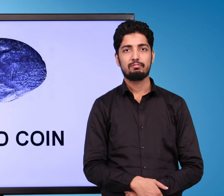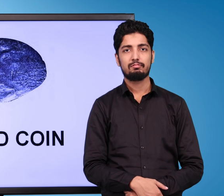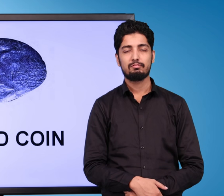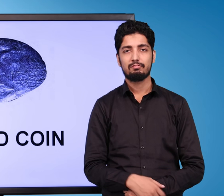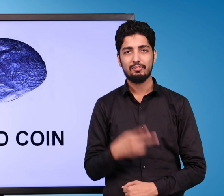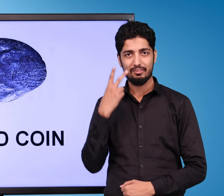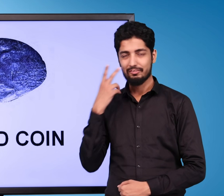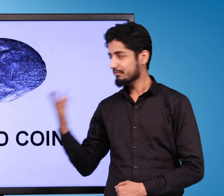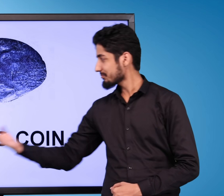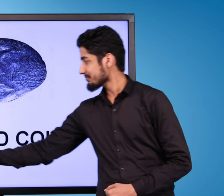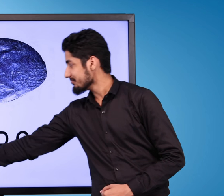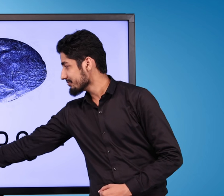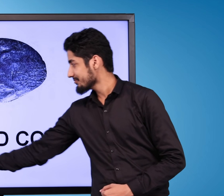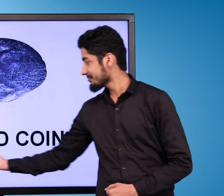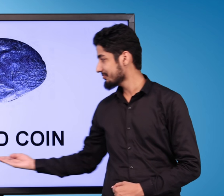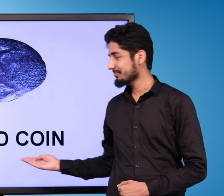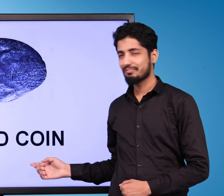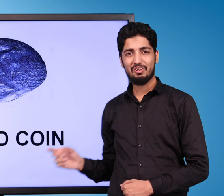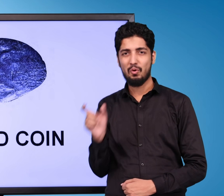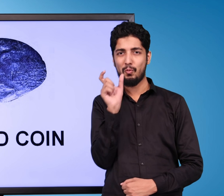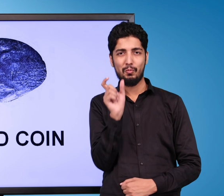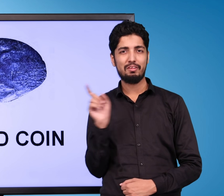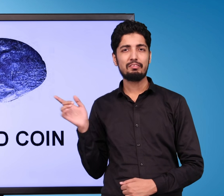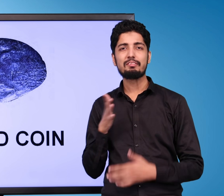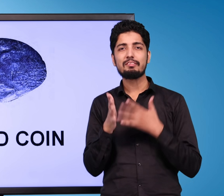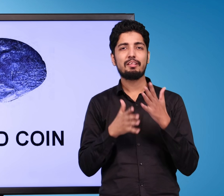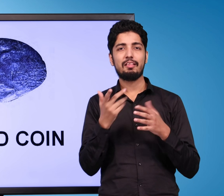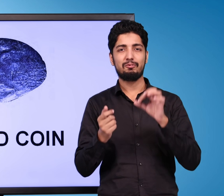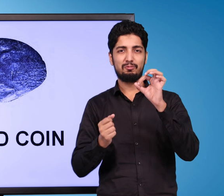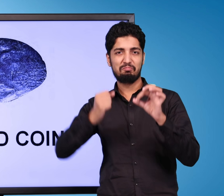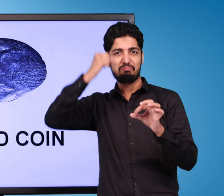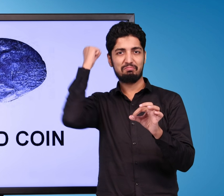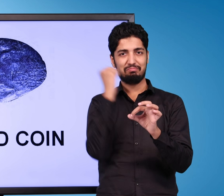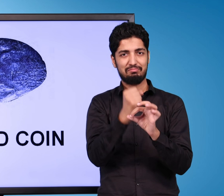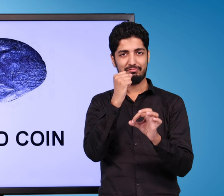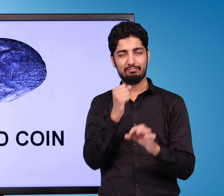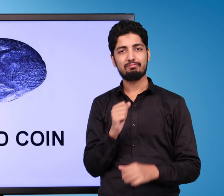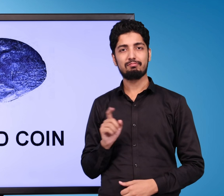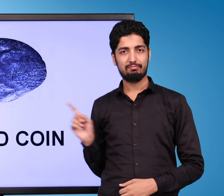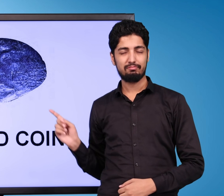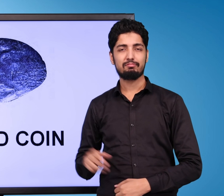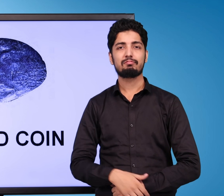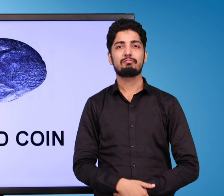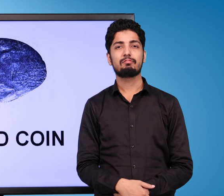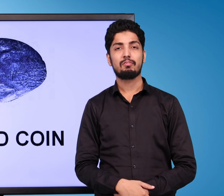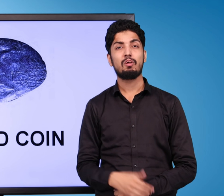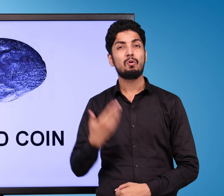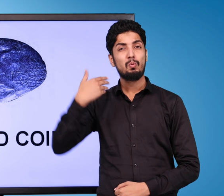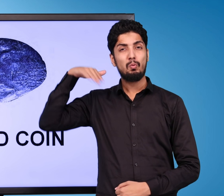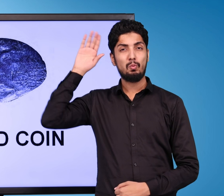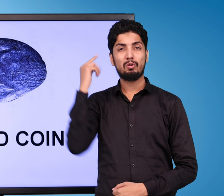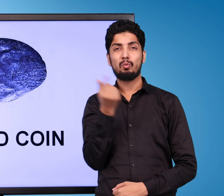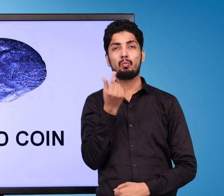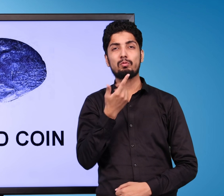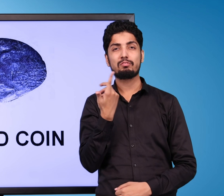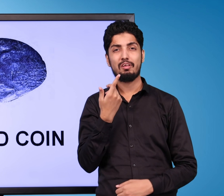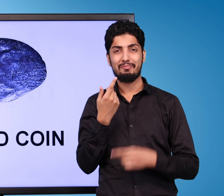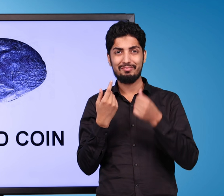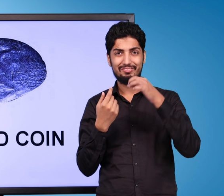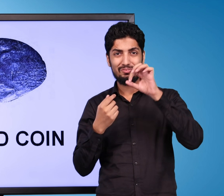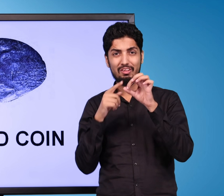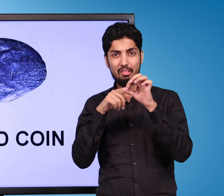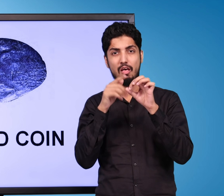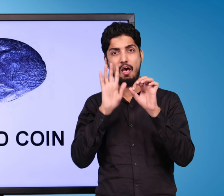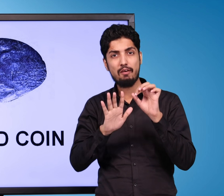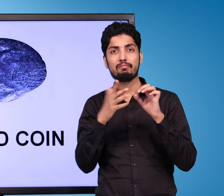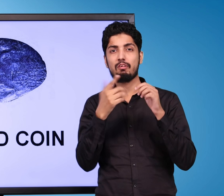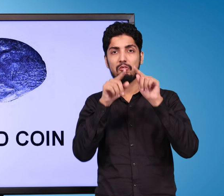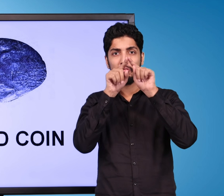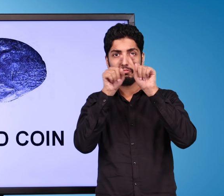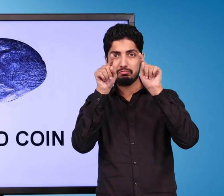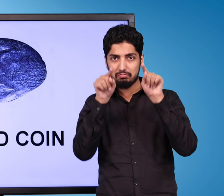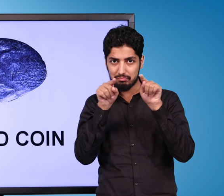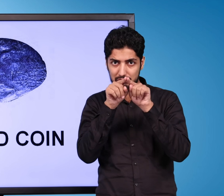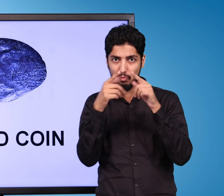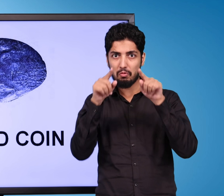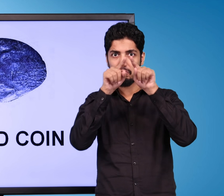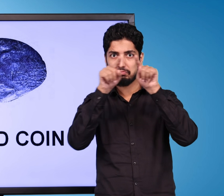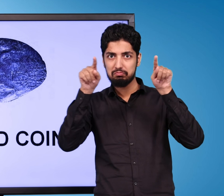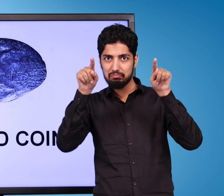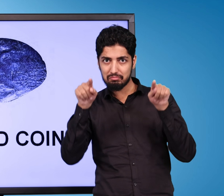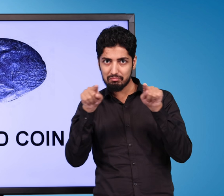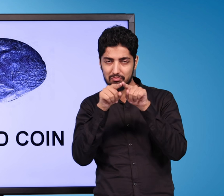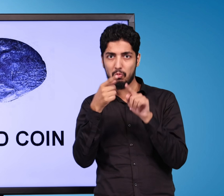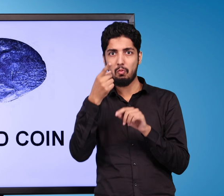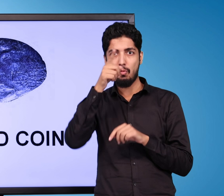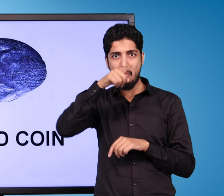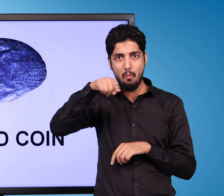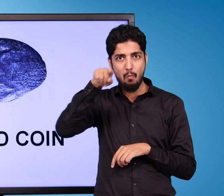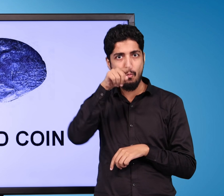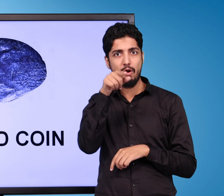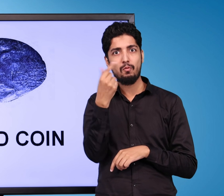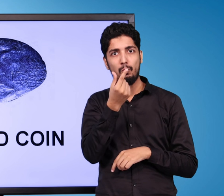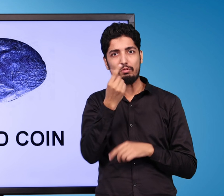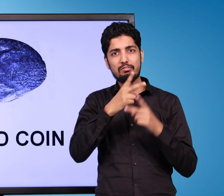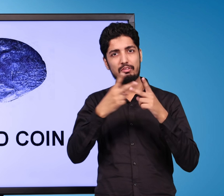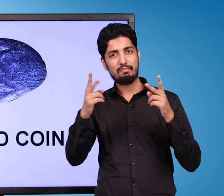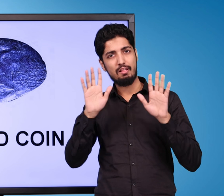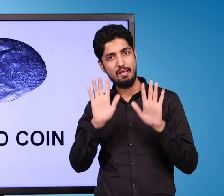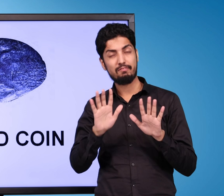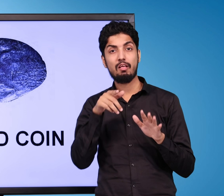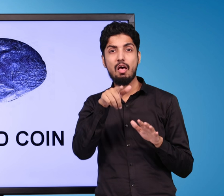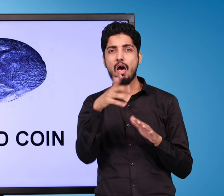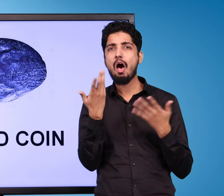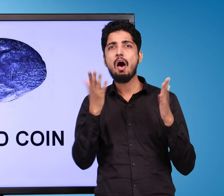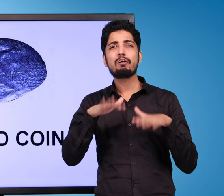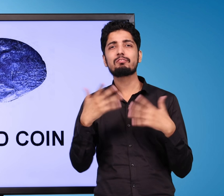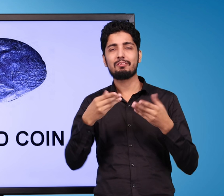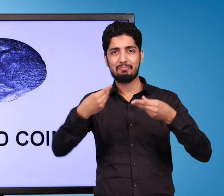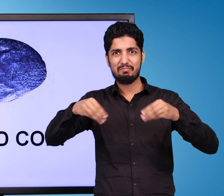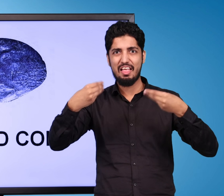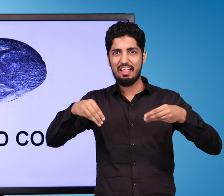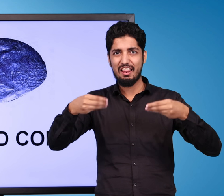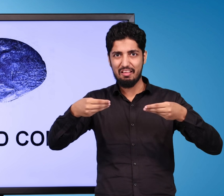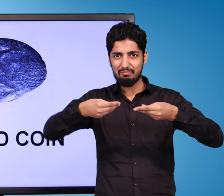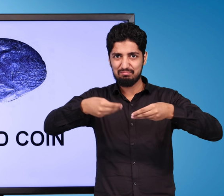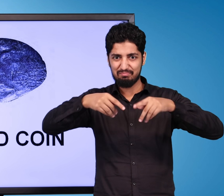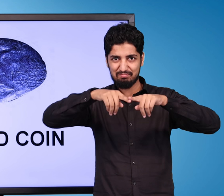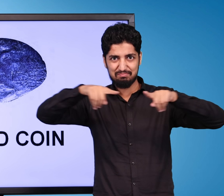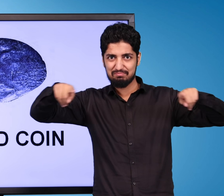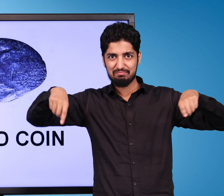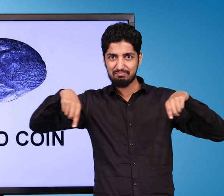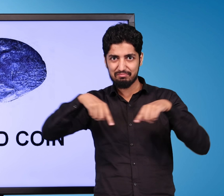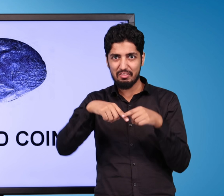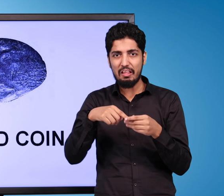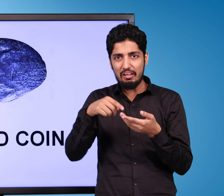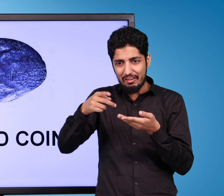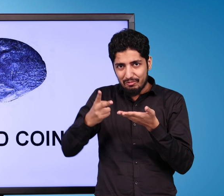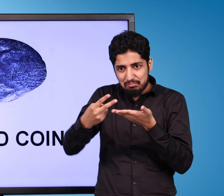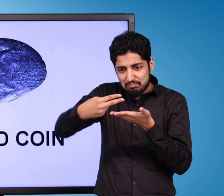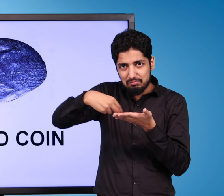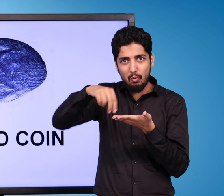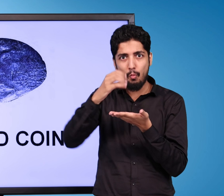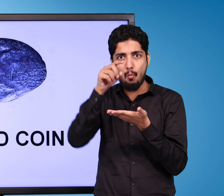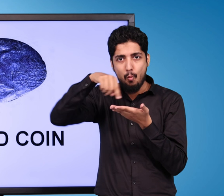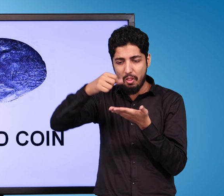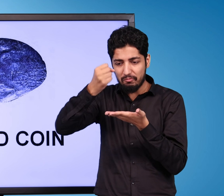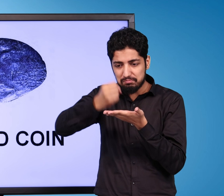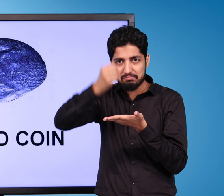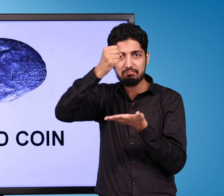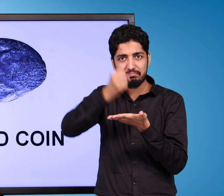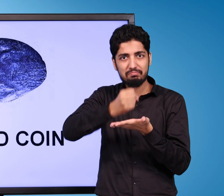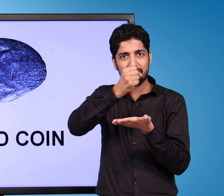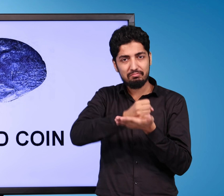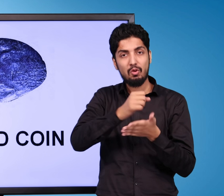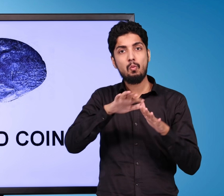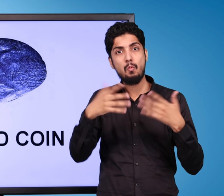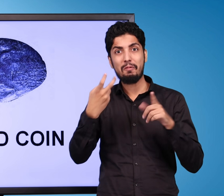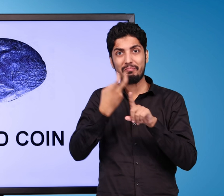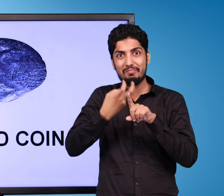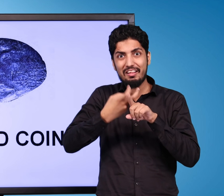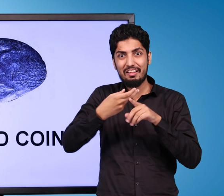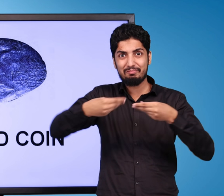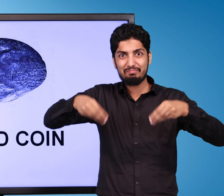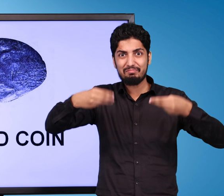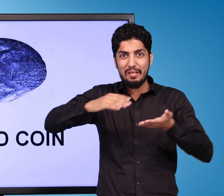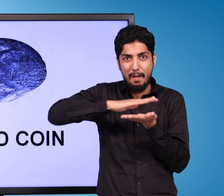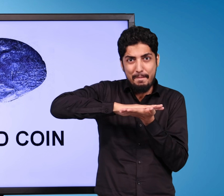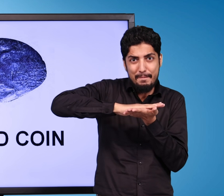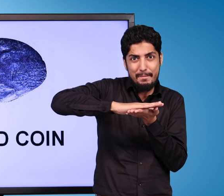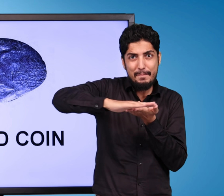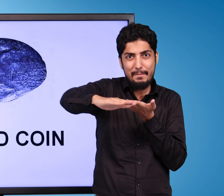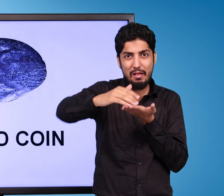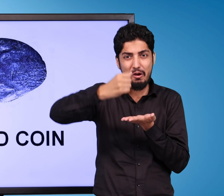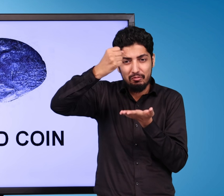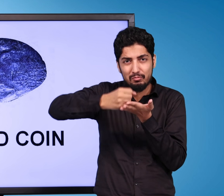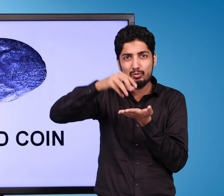punch marked coins. This sign means punch-marked coins. Punch-marked coins were generally rectangular or sometimes square or round in shape, either cut out of metal sheets or made by flattening out small metal spheres.